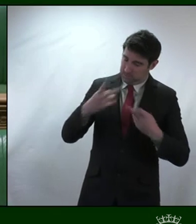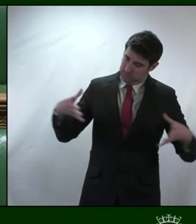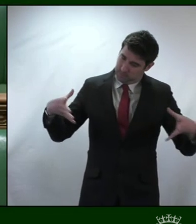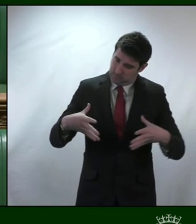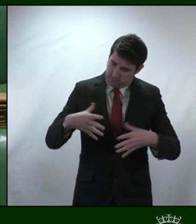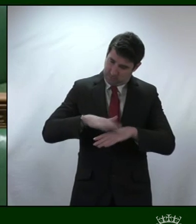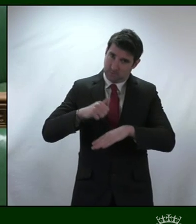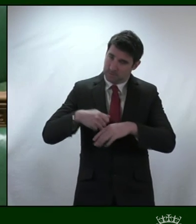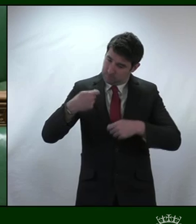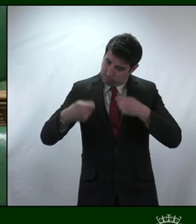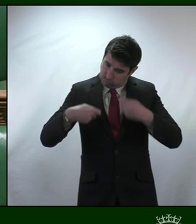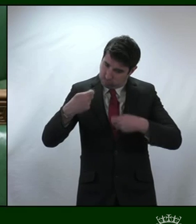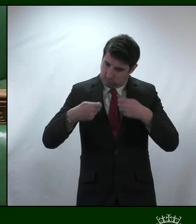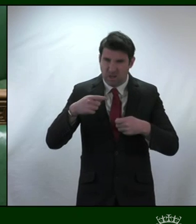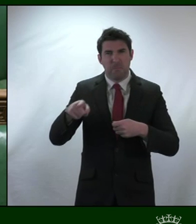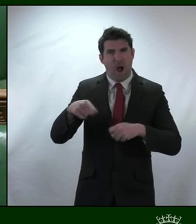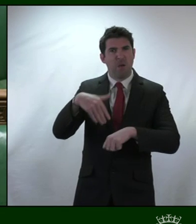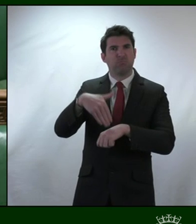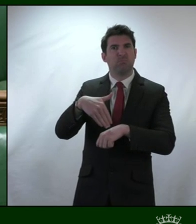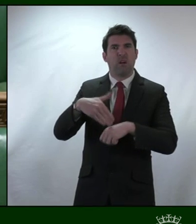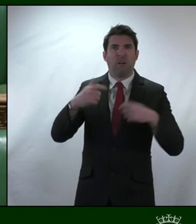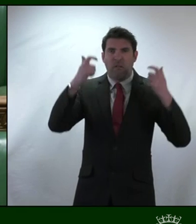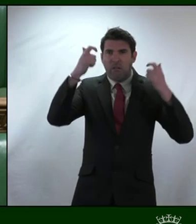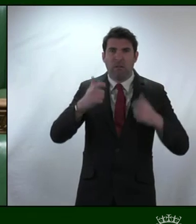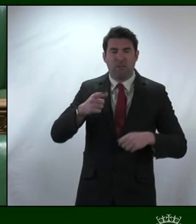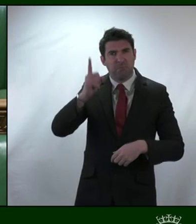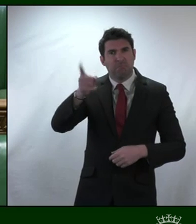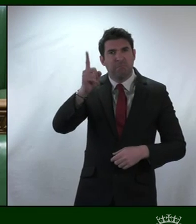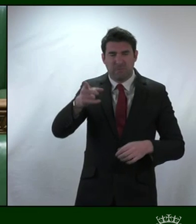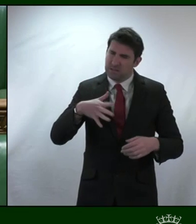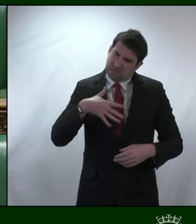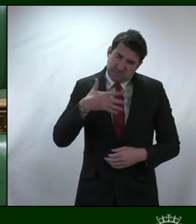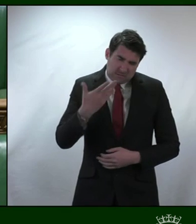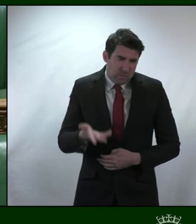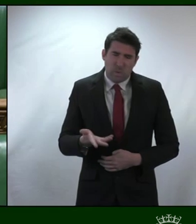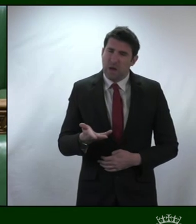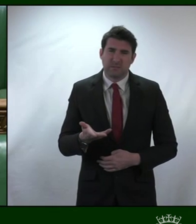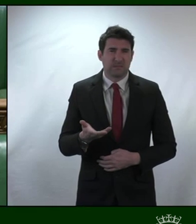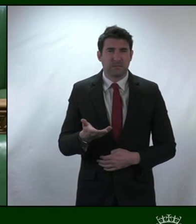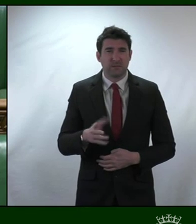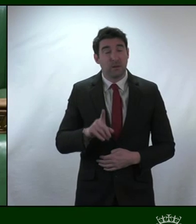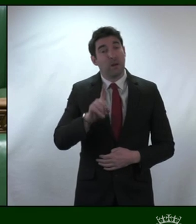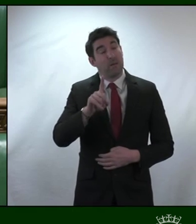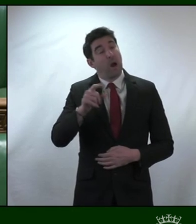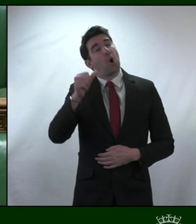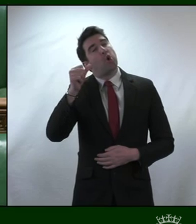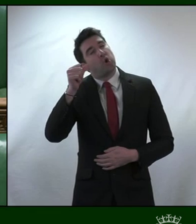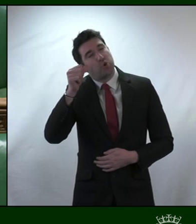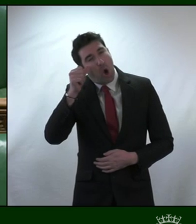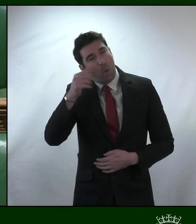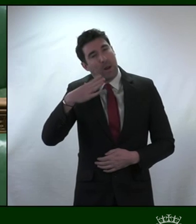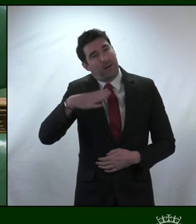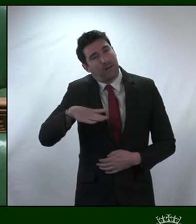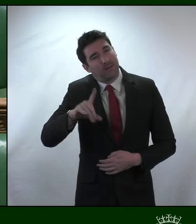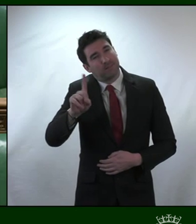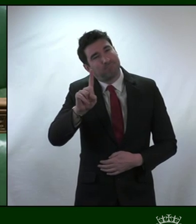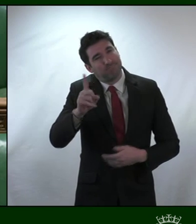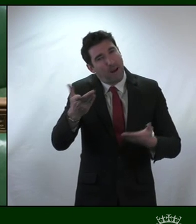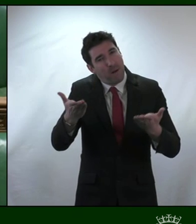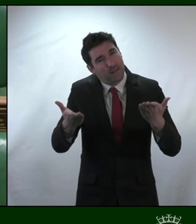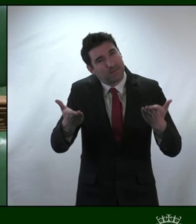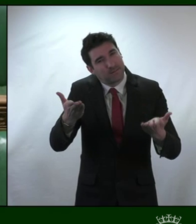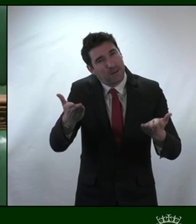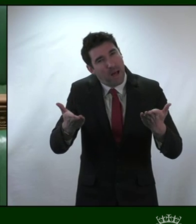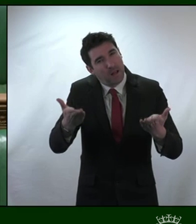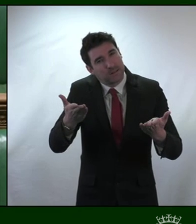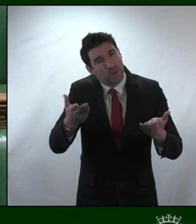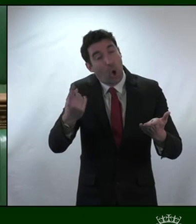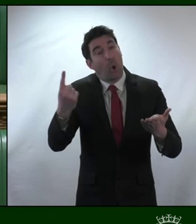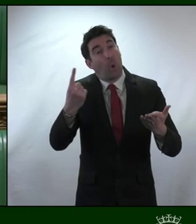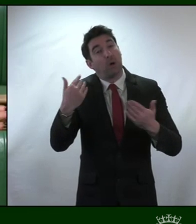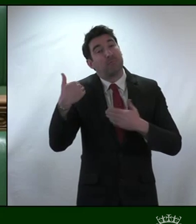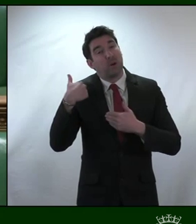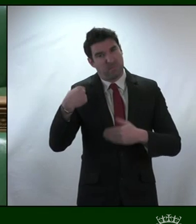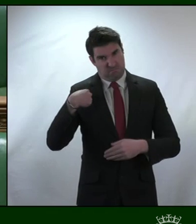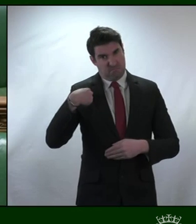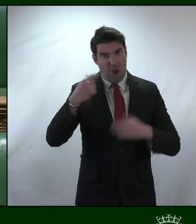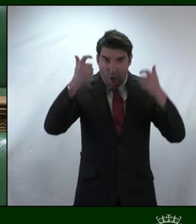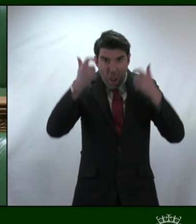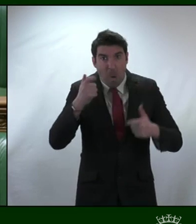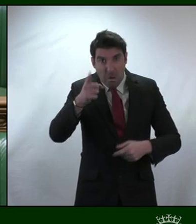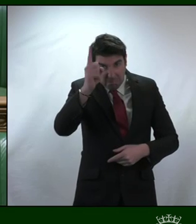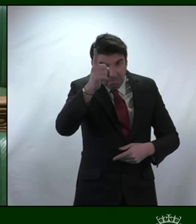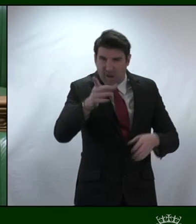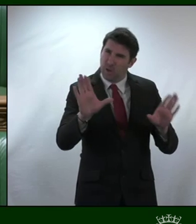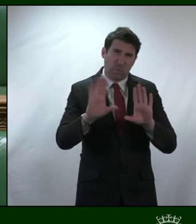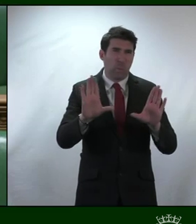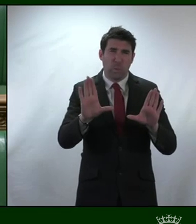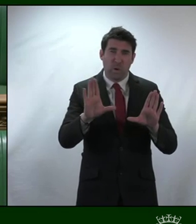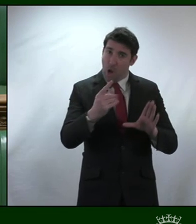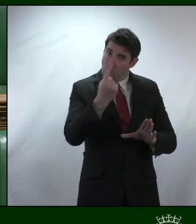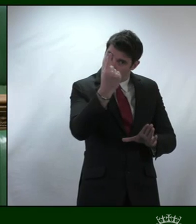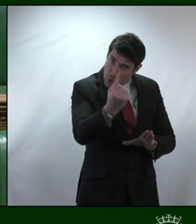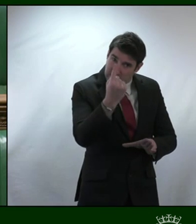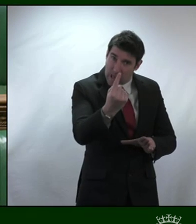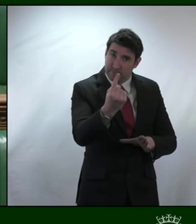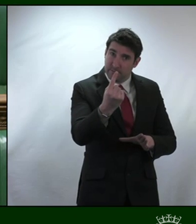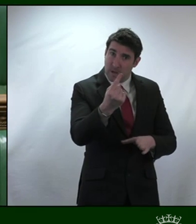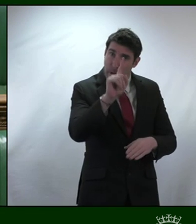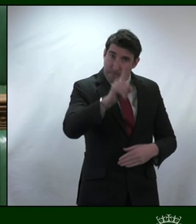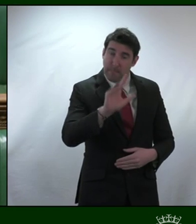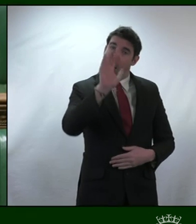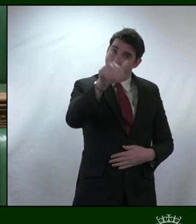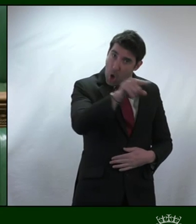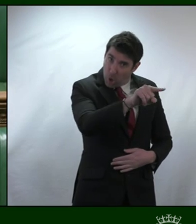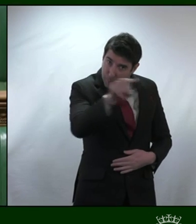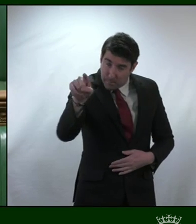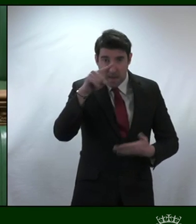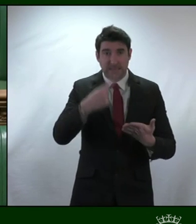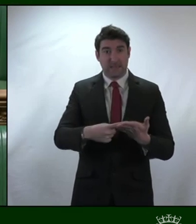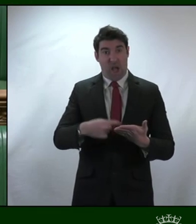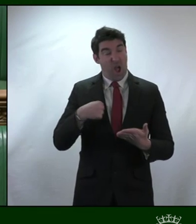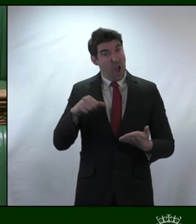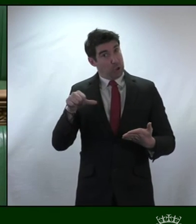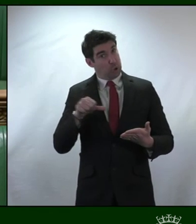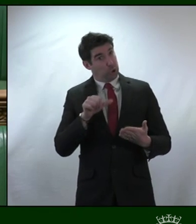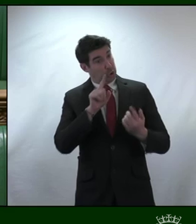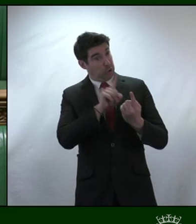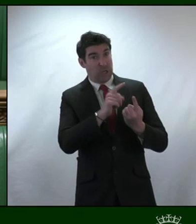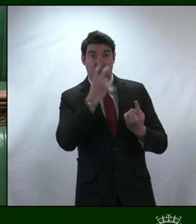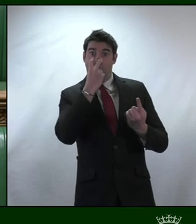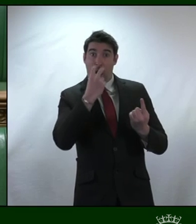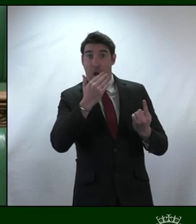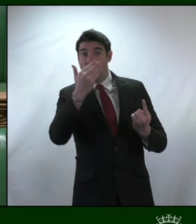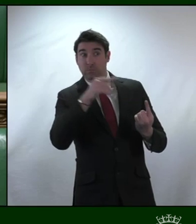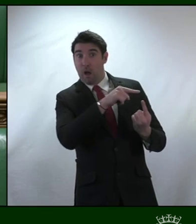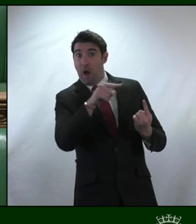We do think it is absolutely vital that people should at this very, very tricky time exercise a high degree of personal responsibility, especially when they come into contact with elderly people, and avoid contact with elderly people wherever possible.